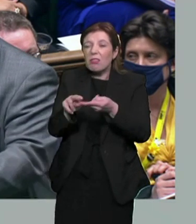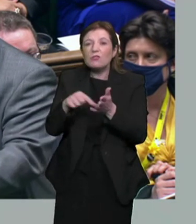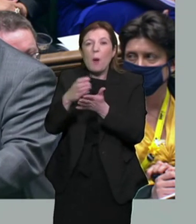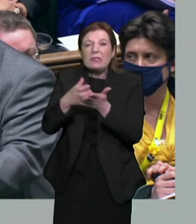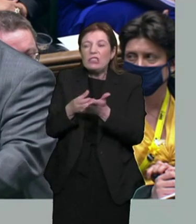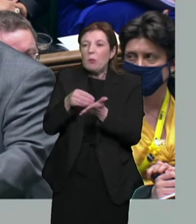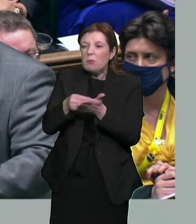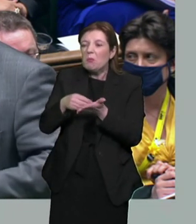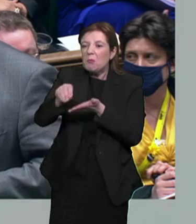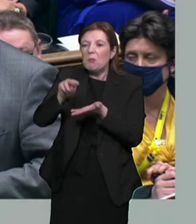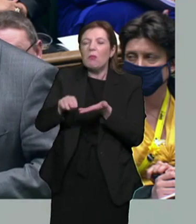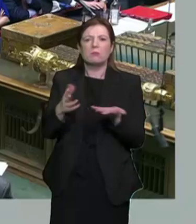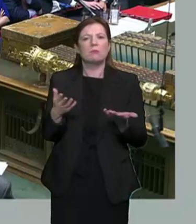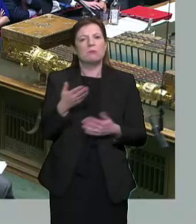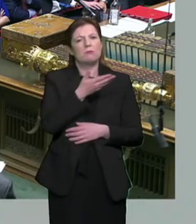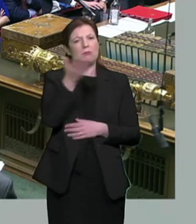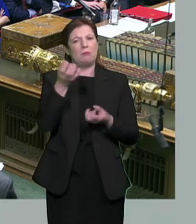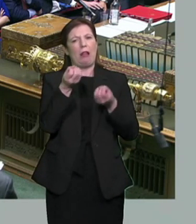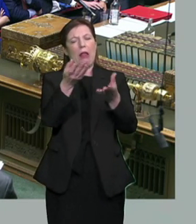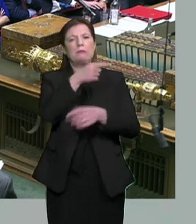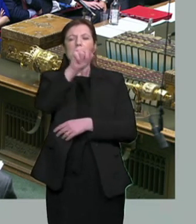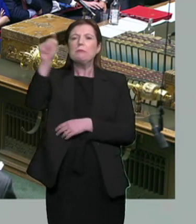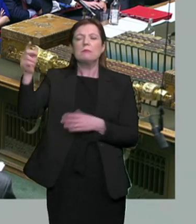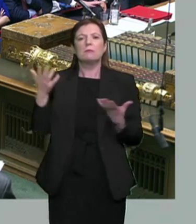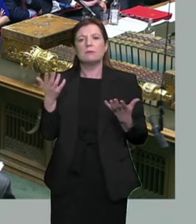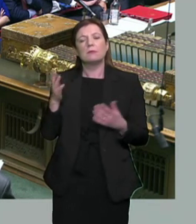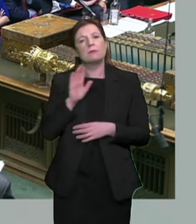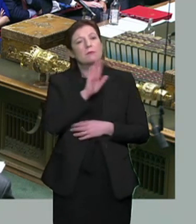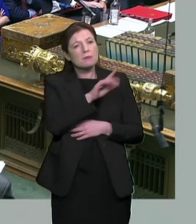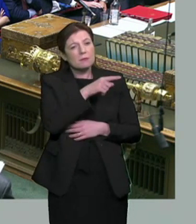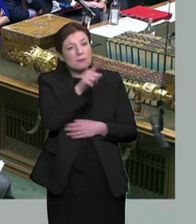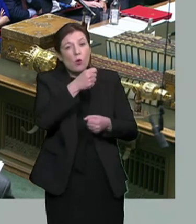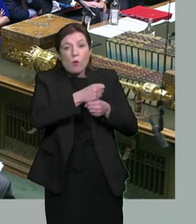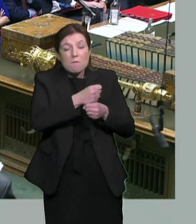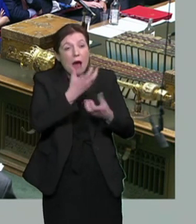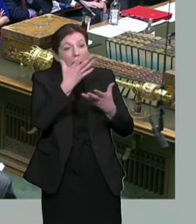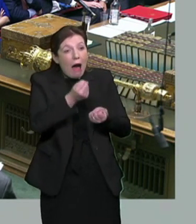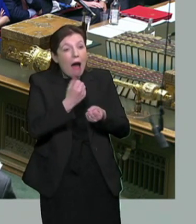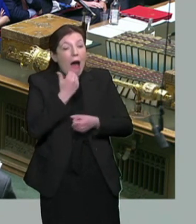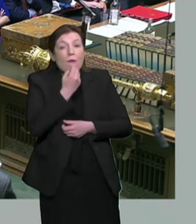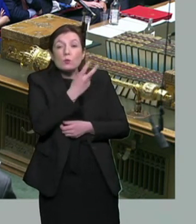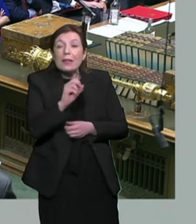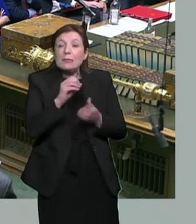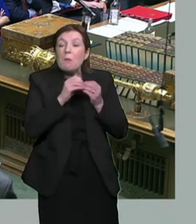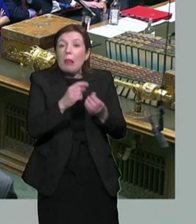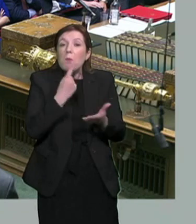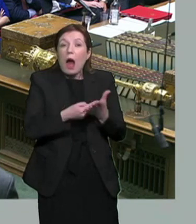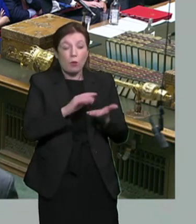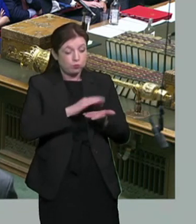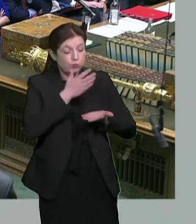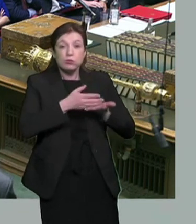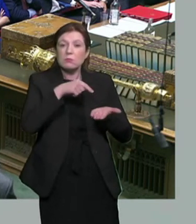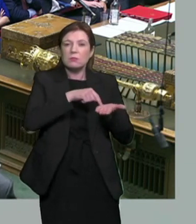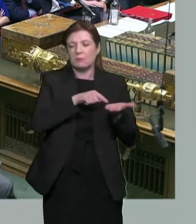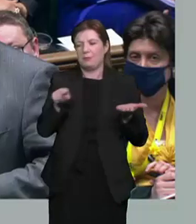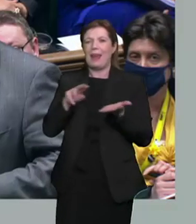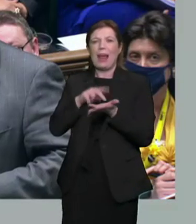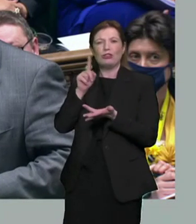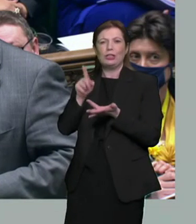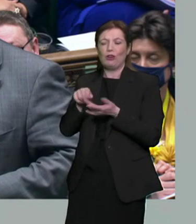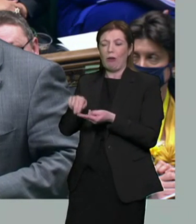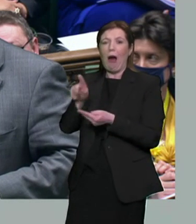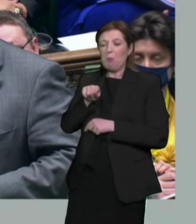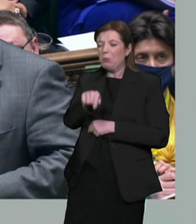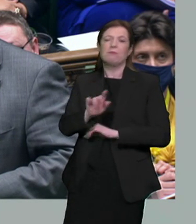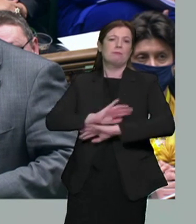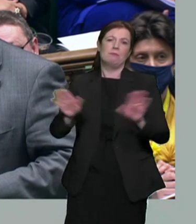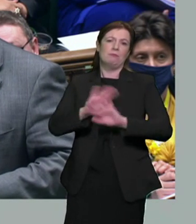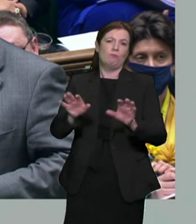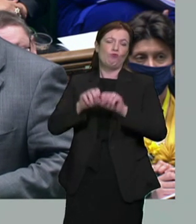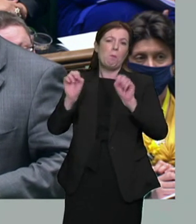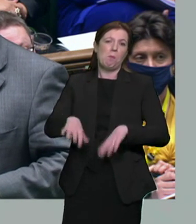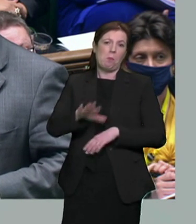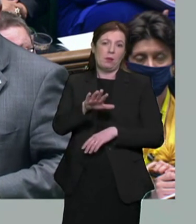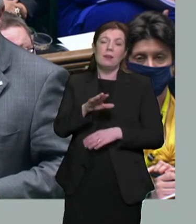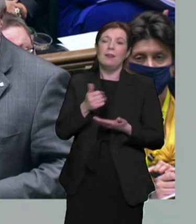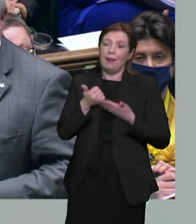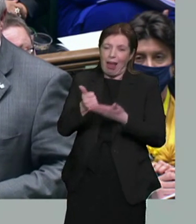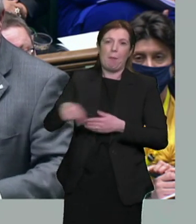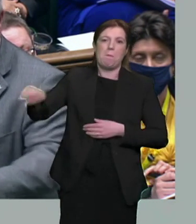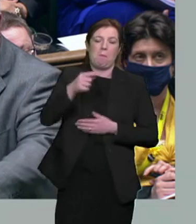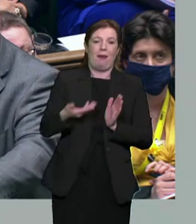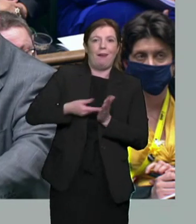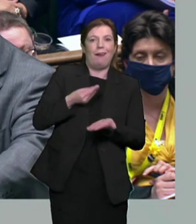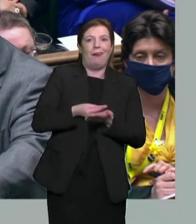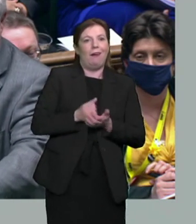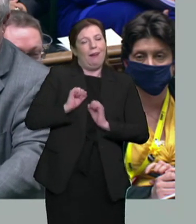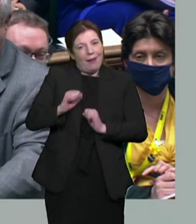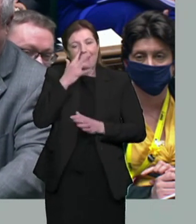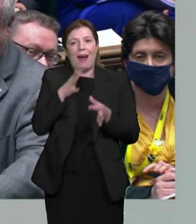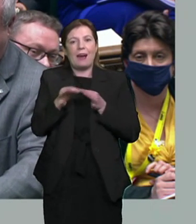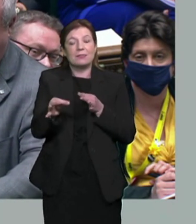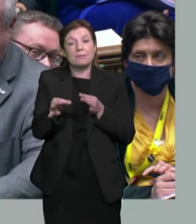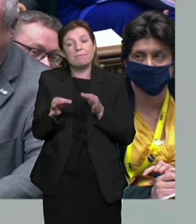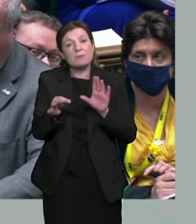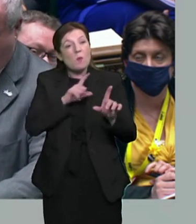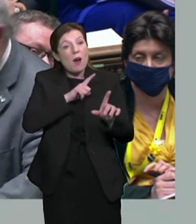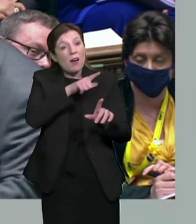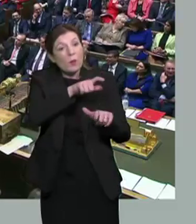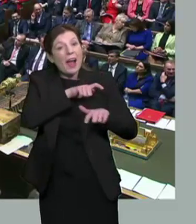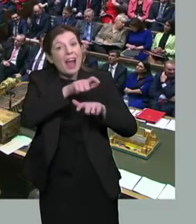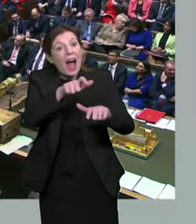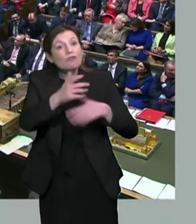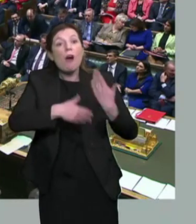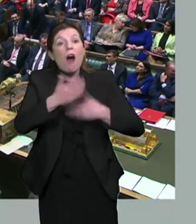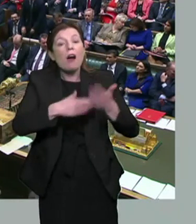So the test for the Prime Minister is this: will the Government use the full £20 billion they are sitting on to scrap the national insurance tax hike and put money into people’s pockets, or will he simply make this Tory poverty pandemic even worse?